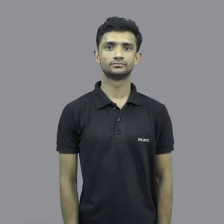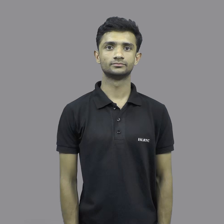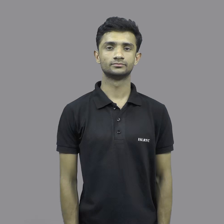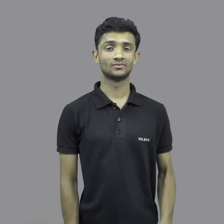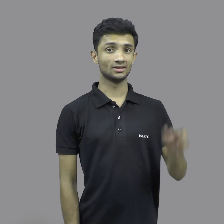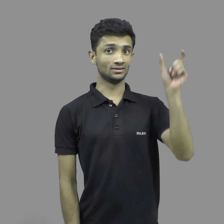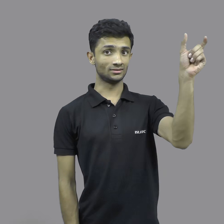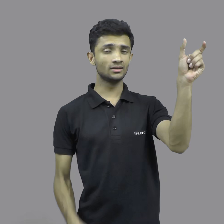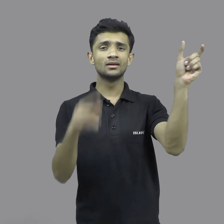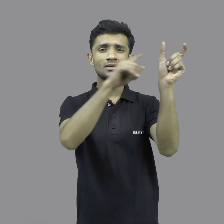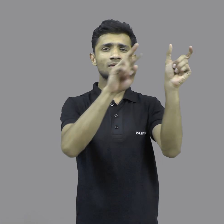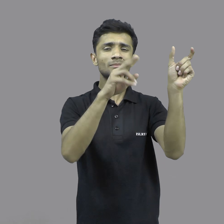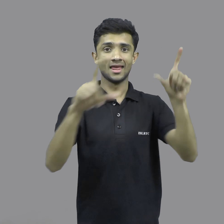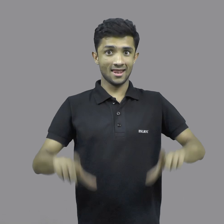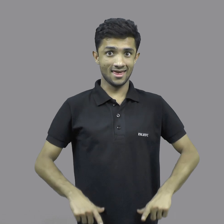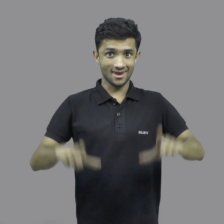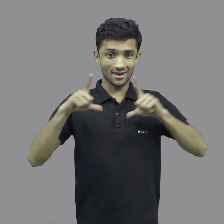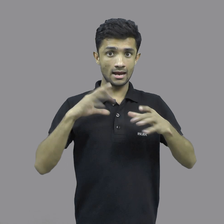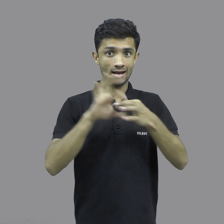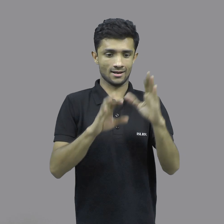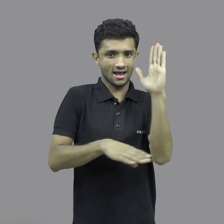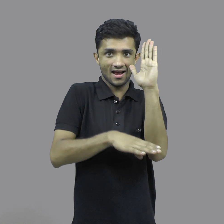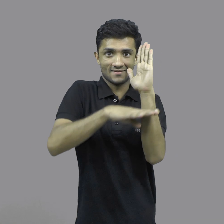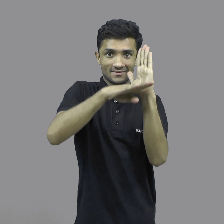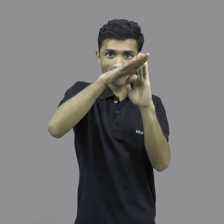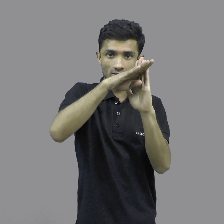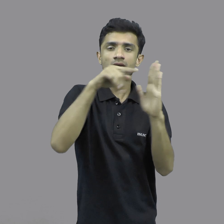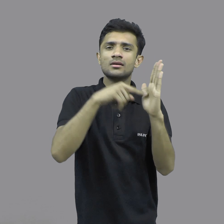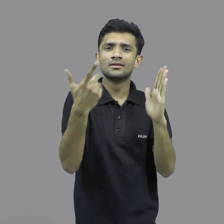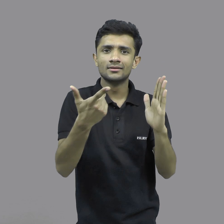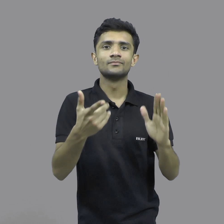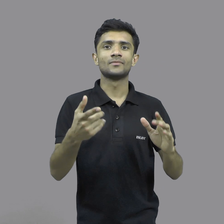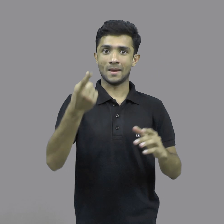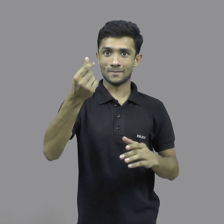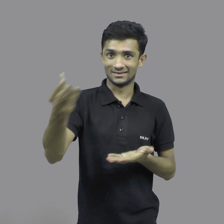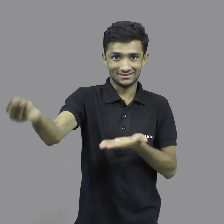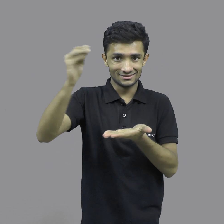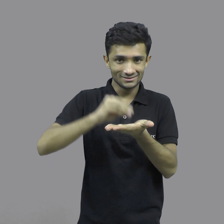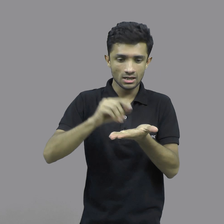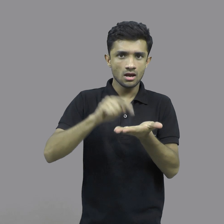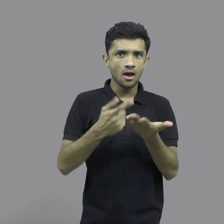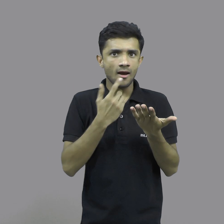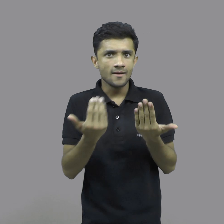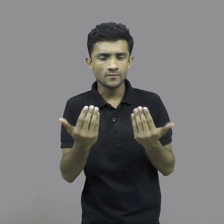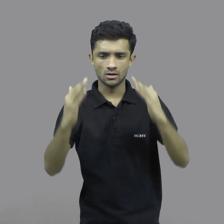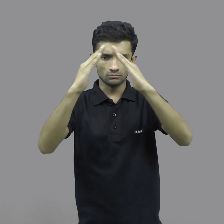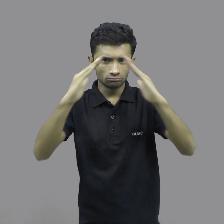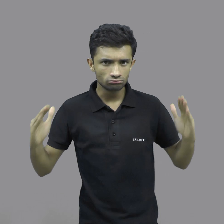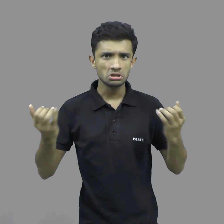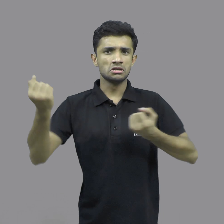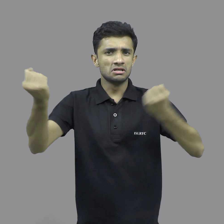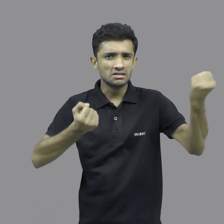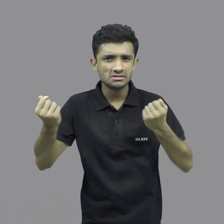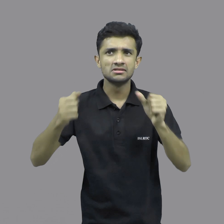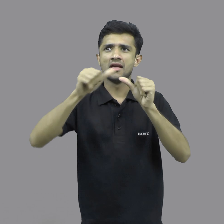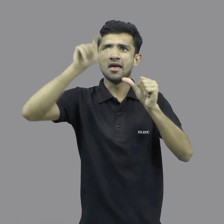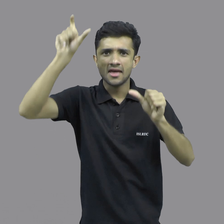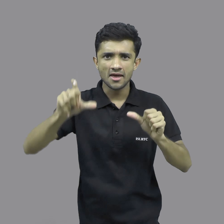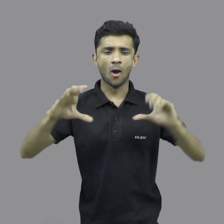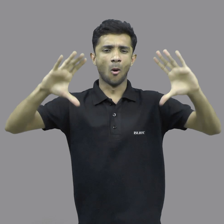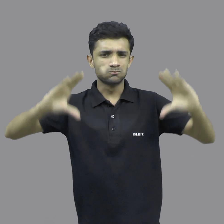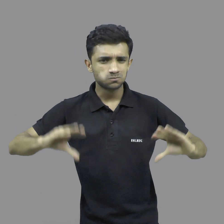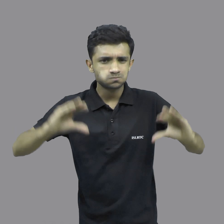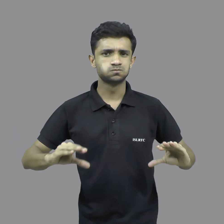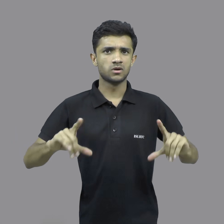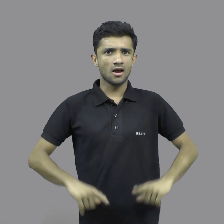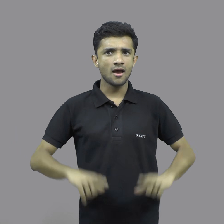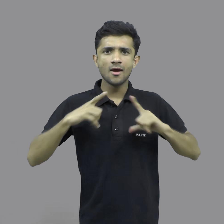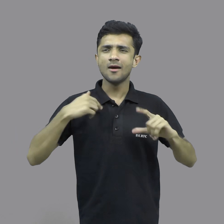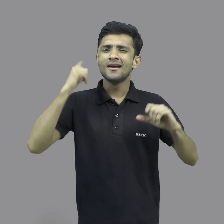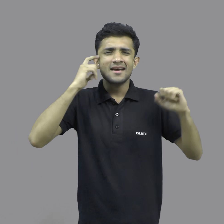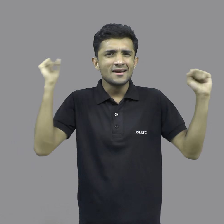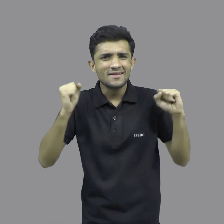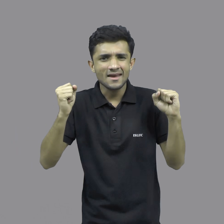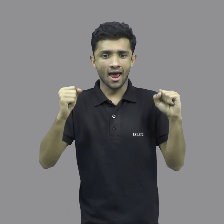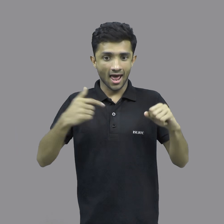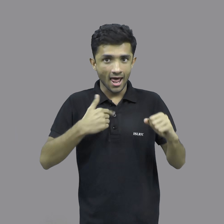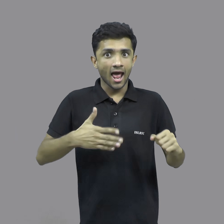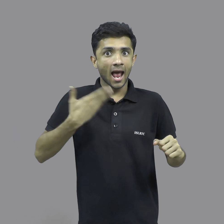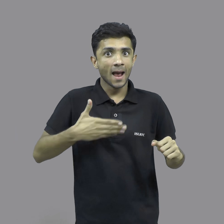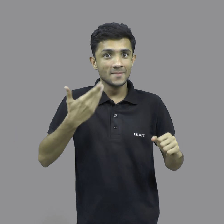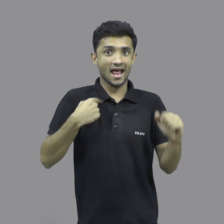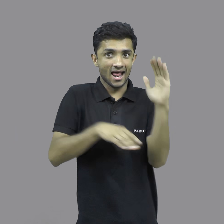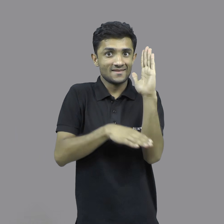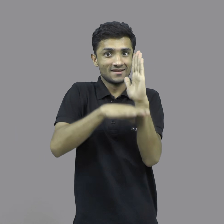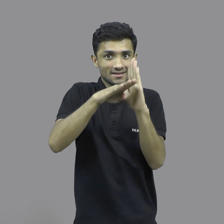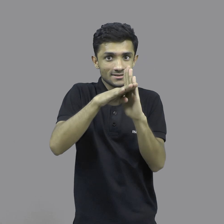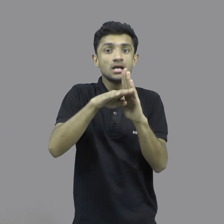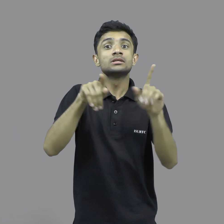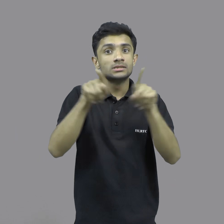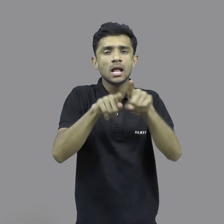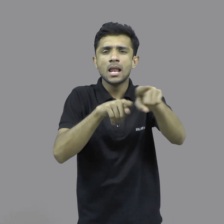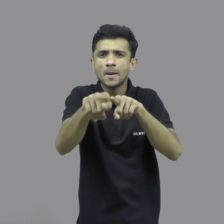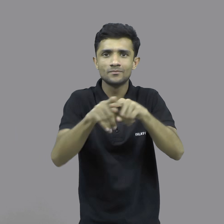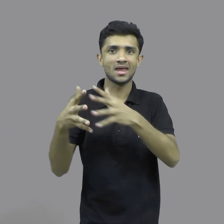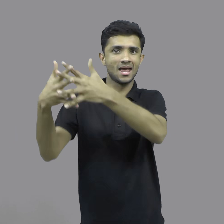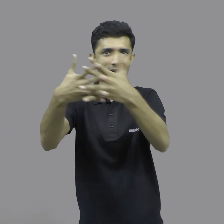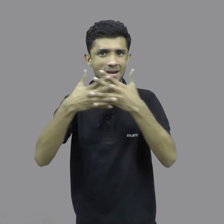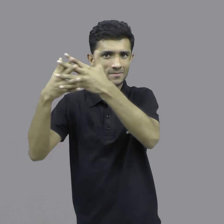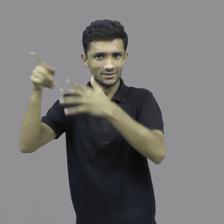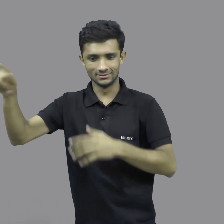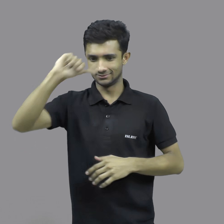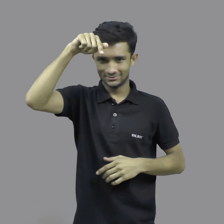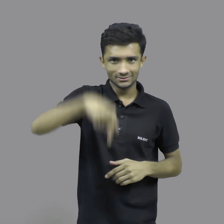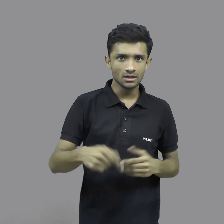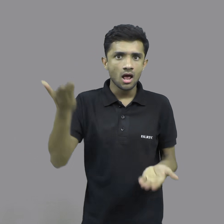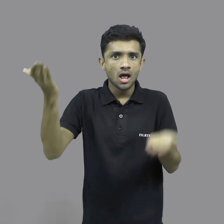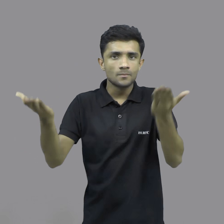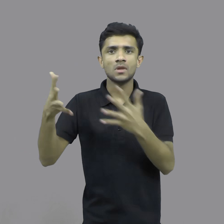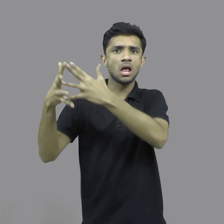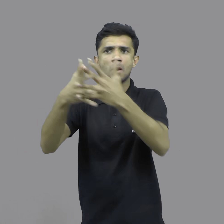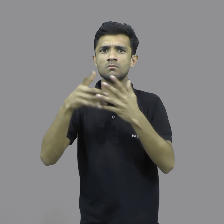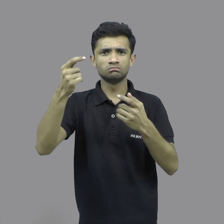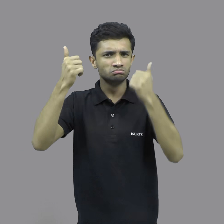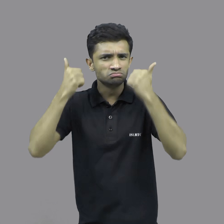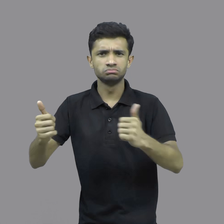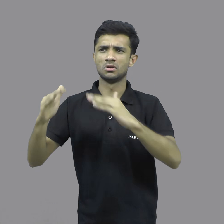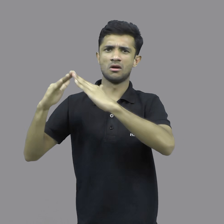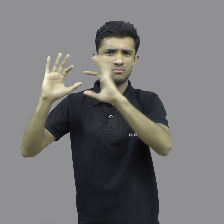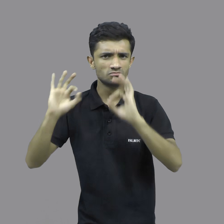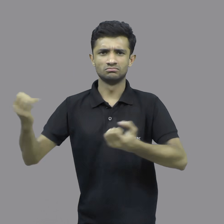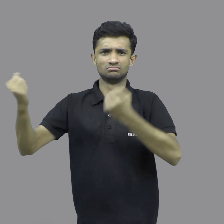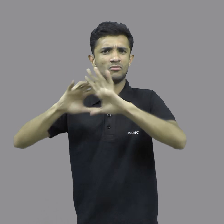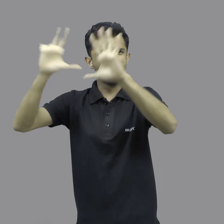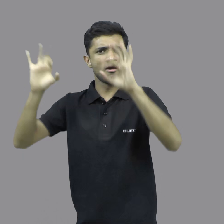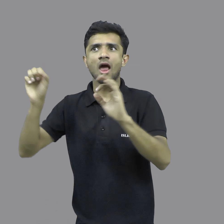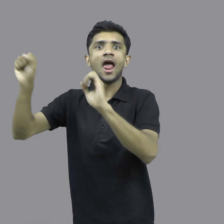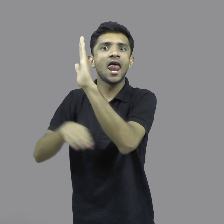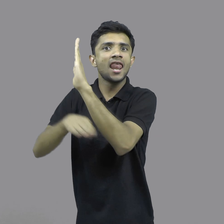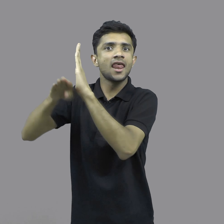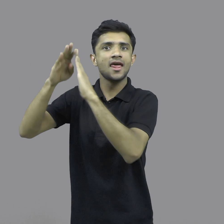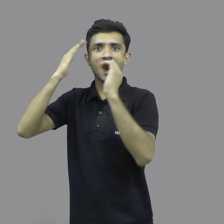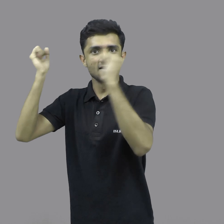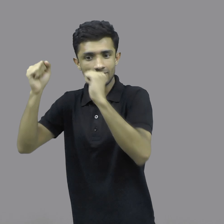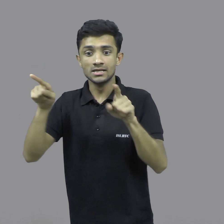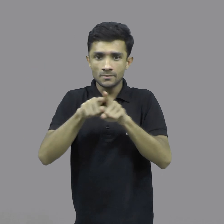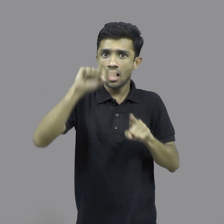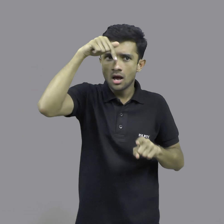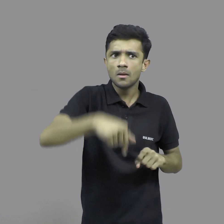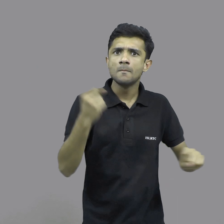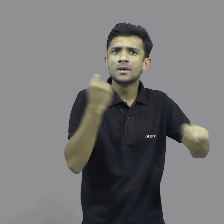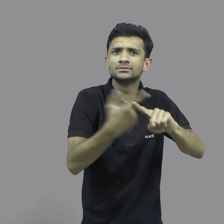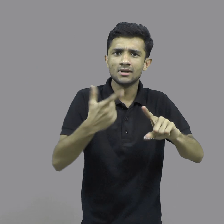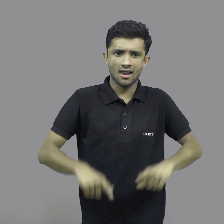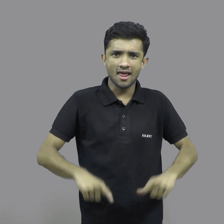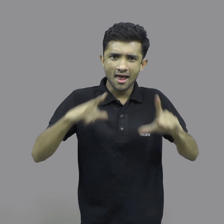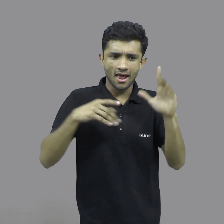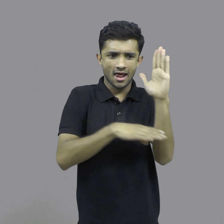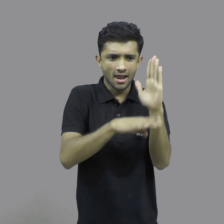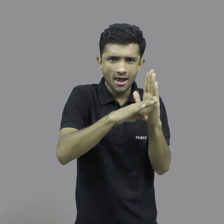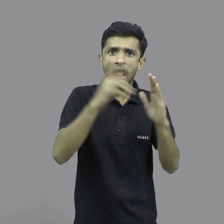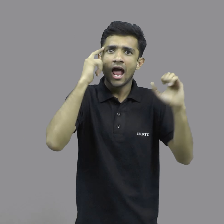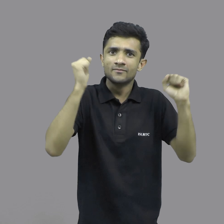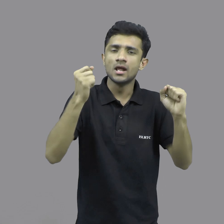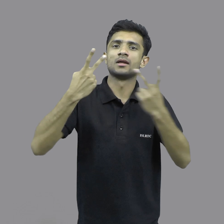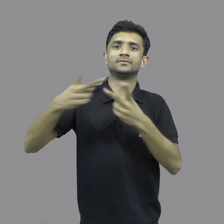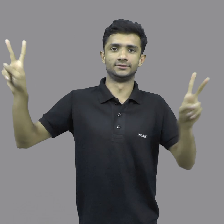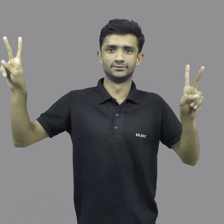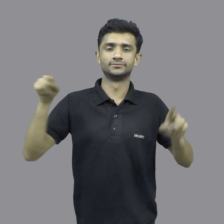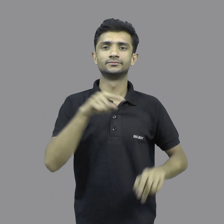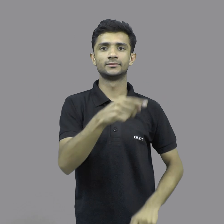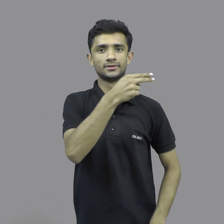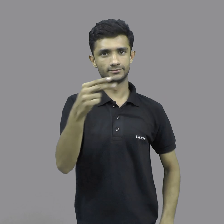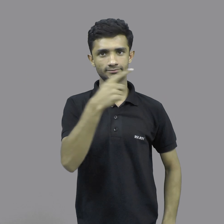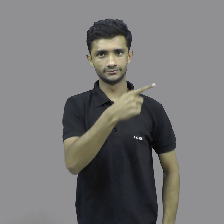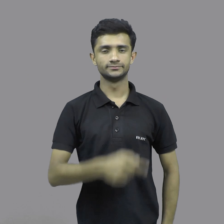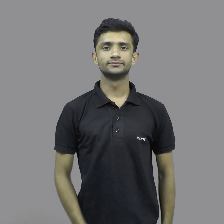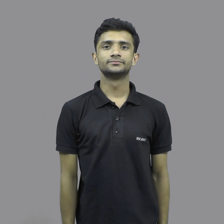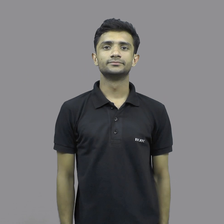Standard of Living